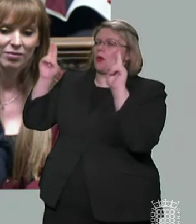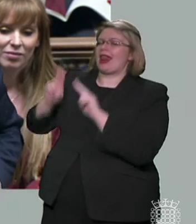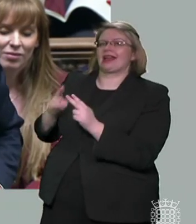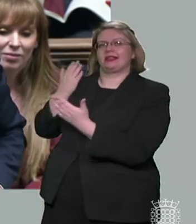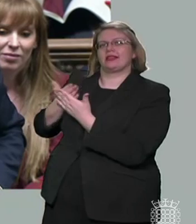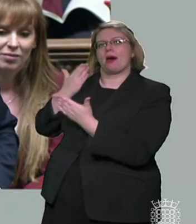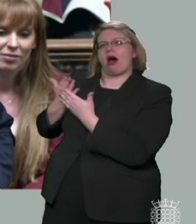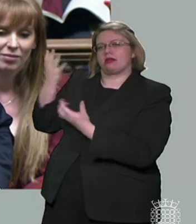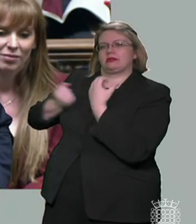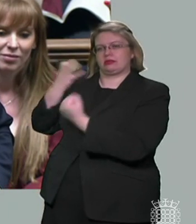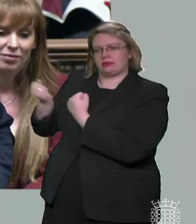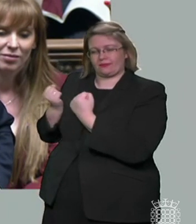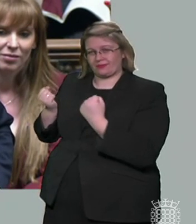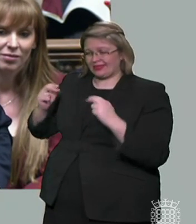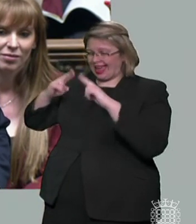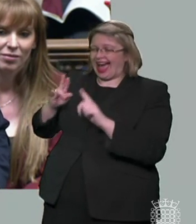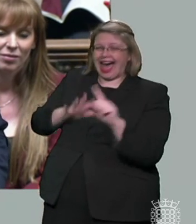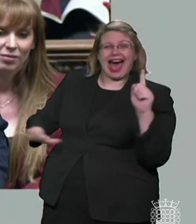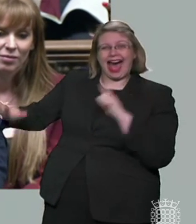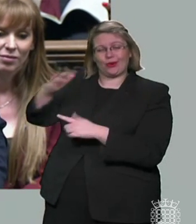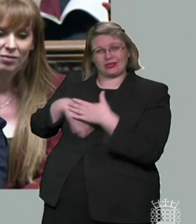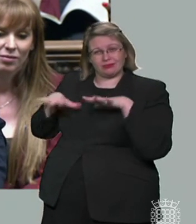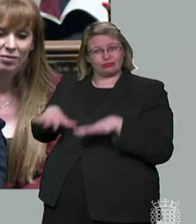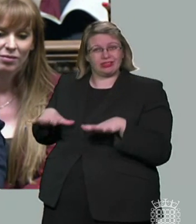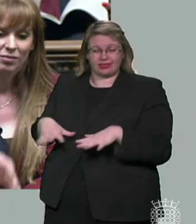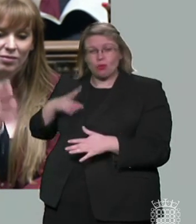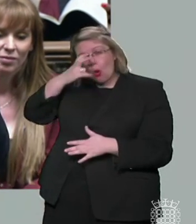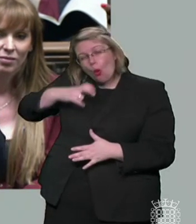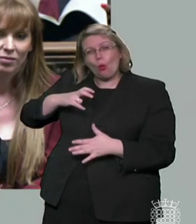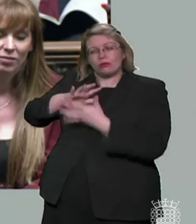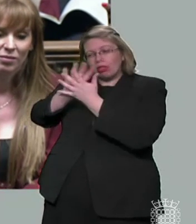Our housing stock is the least efficient in Europe.